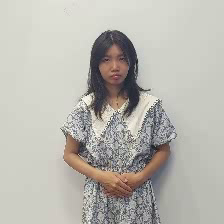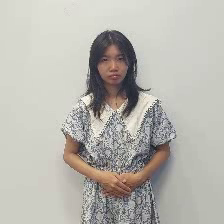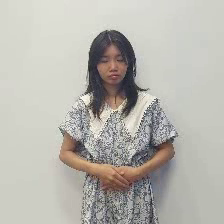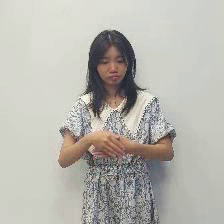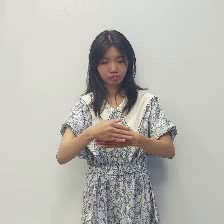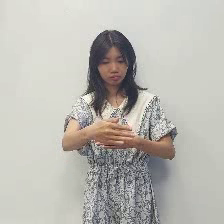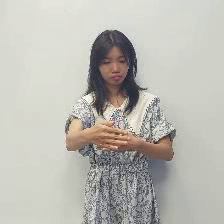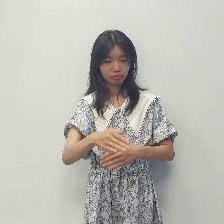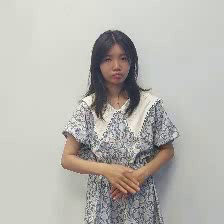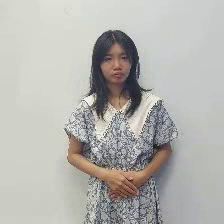Xa